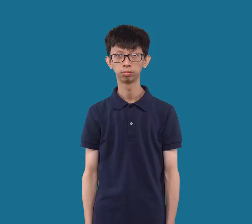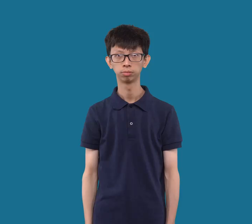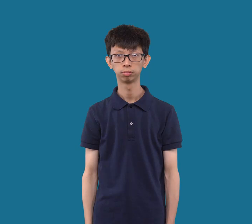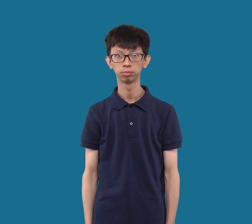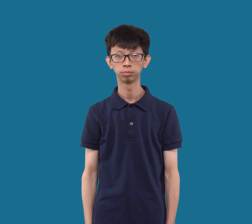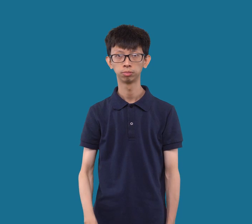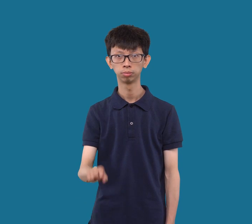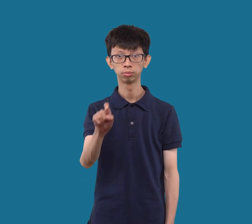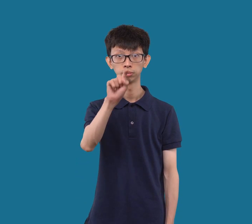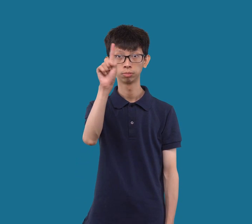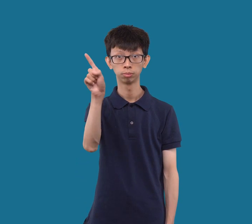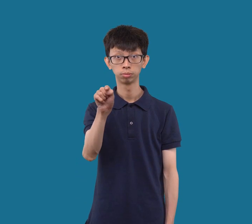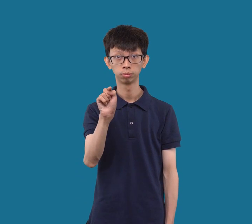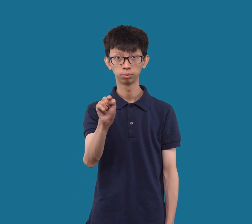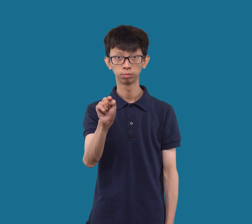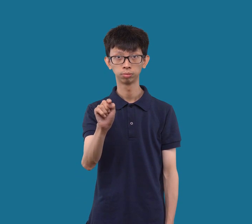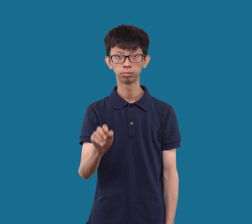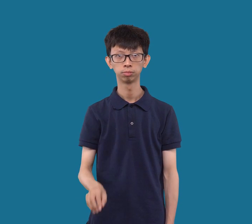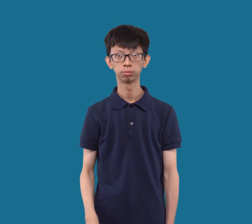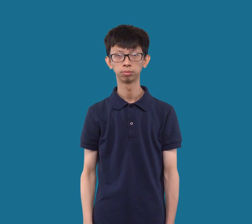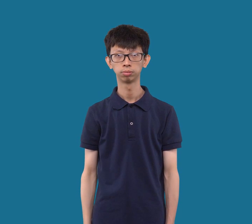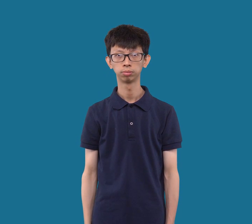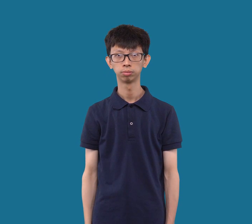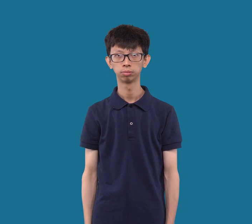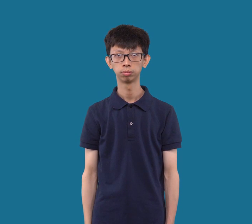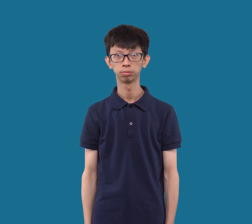dấu chấm hỏi